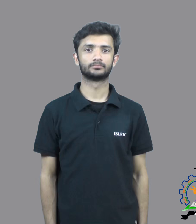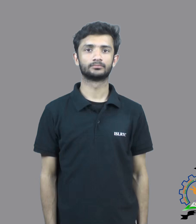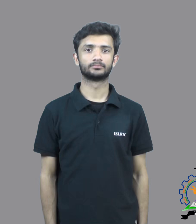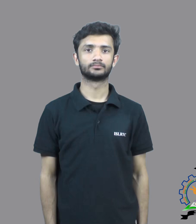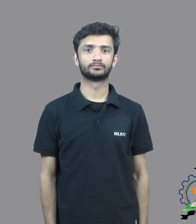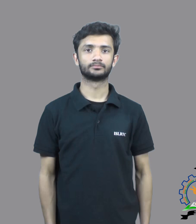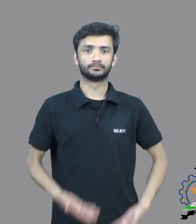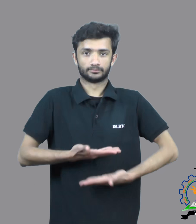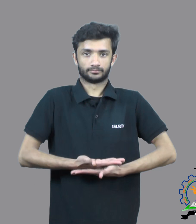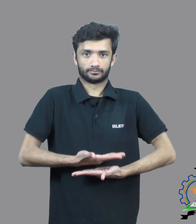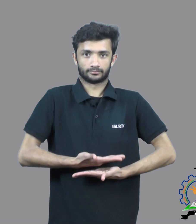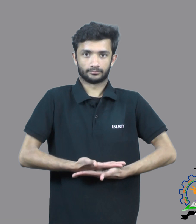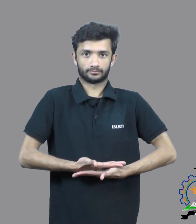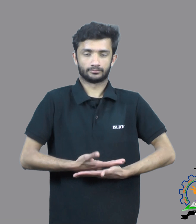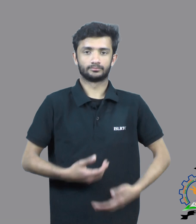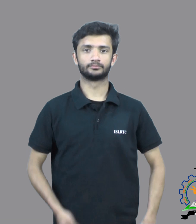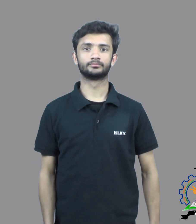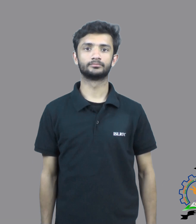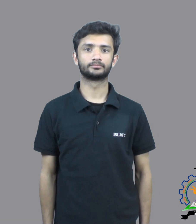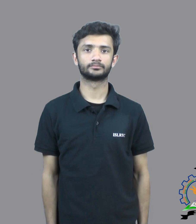Mahavir